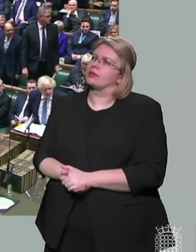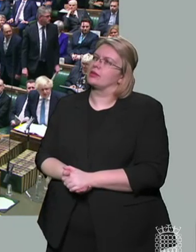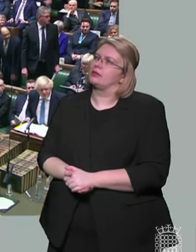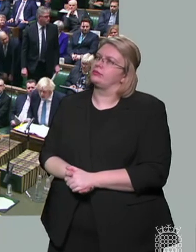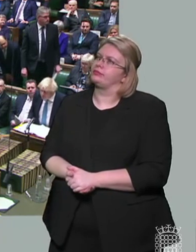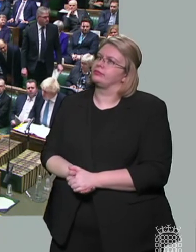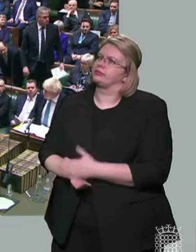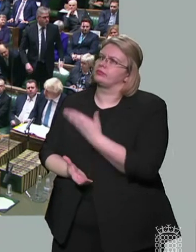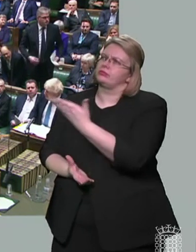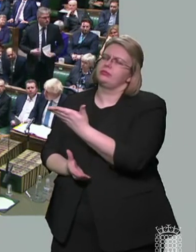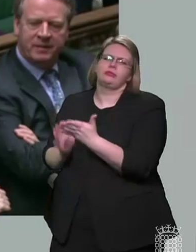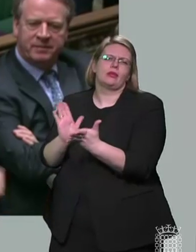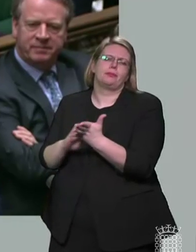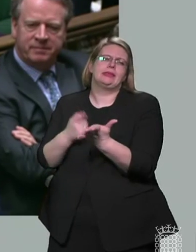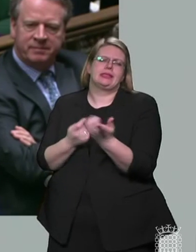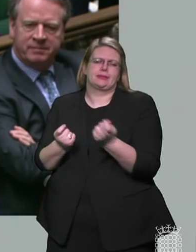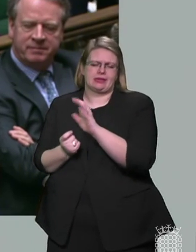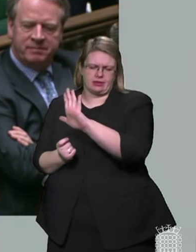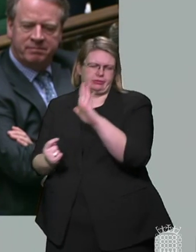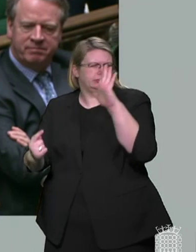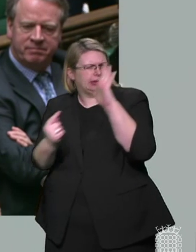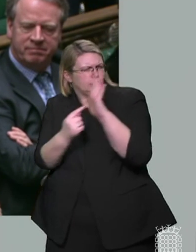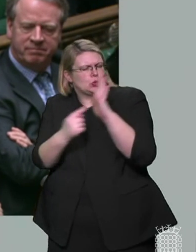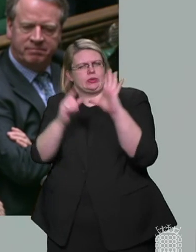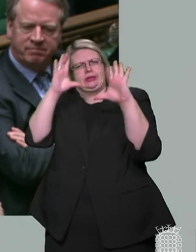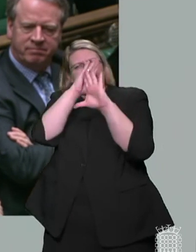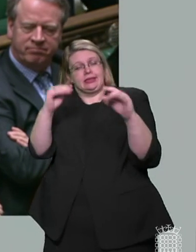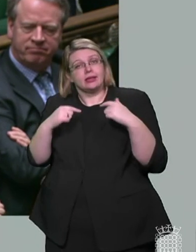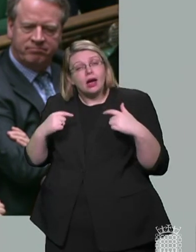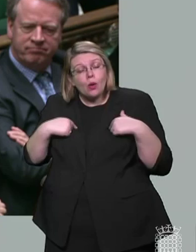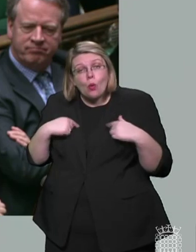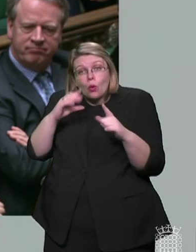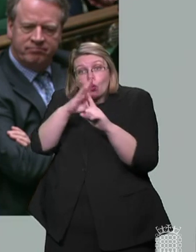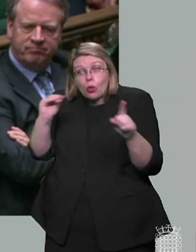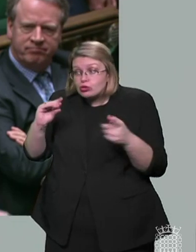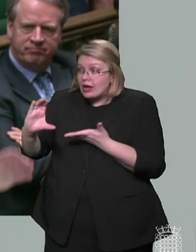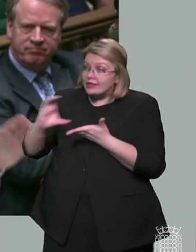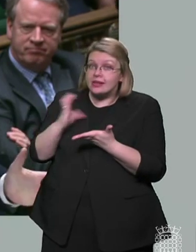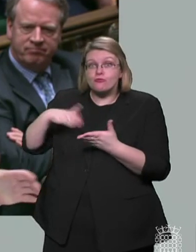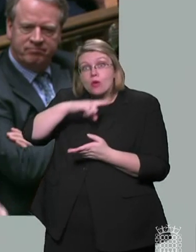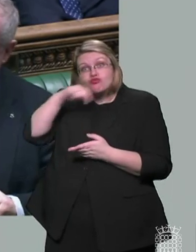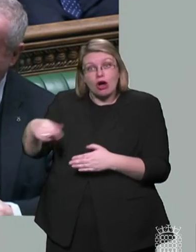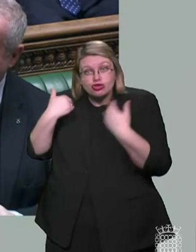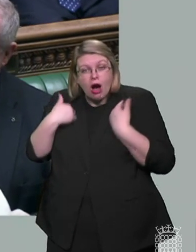I just think it is very important for the House to understand that we do not raise money from Russian oligarchs.